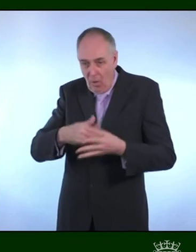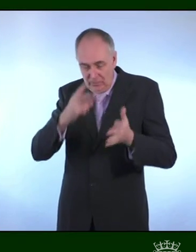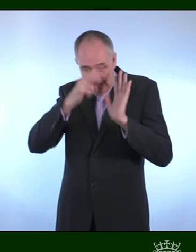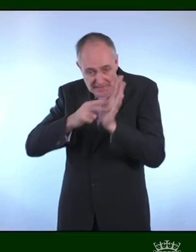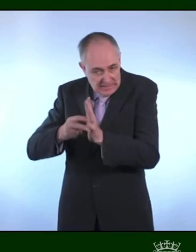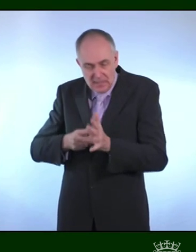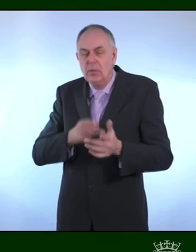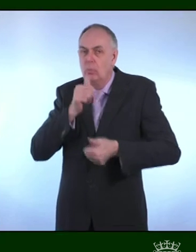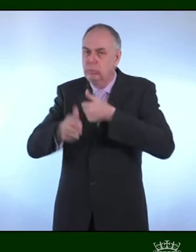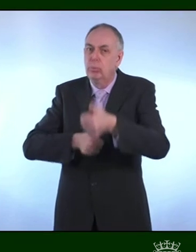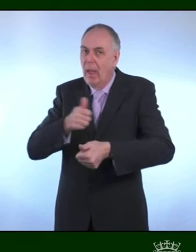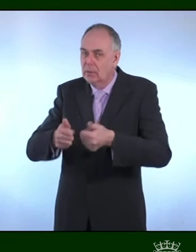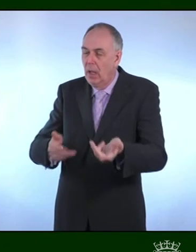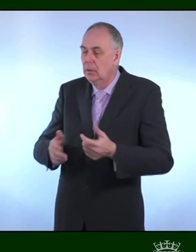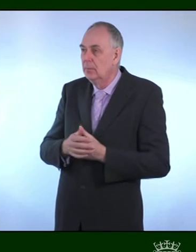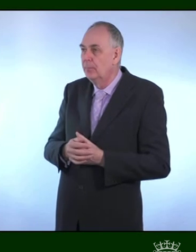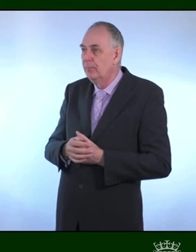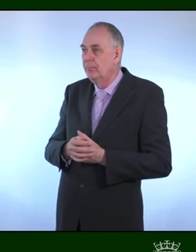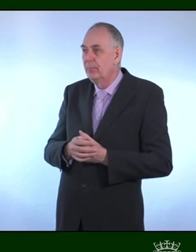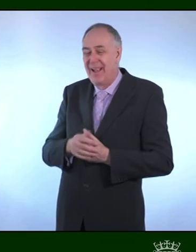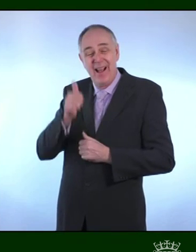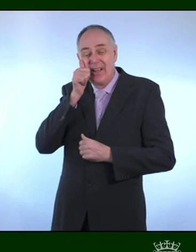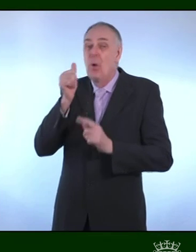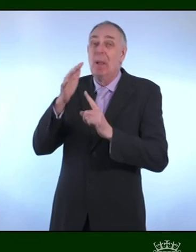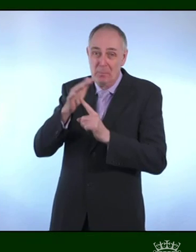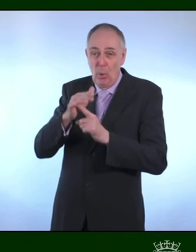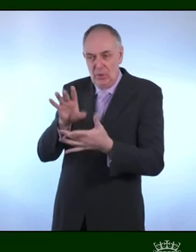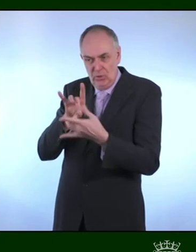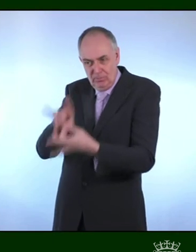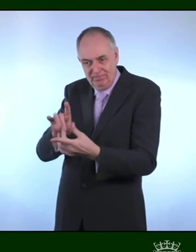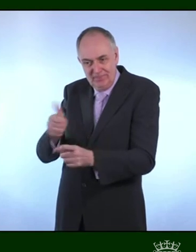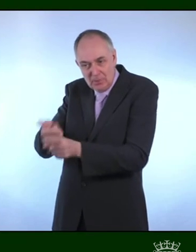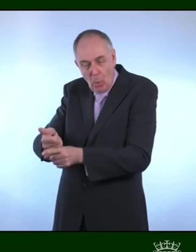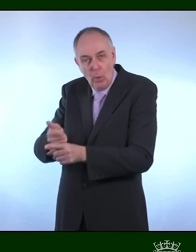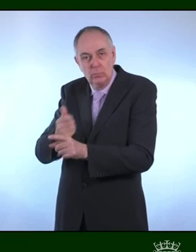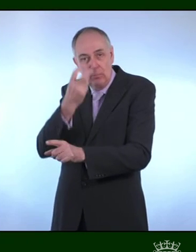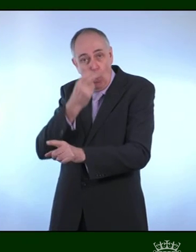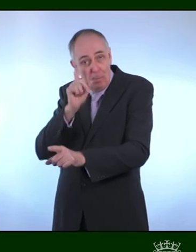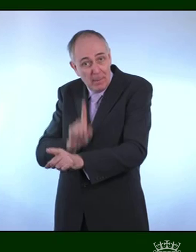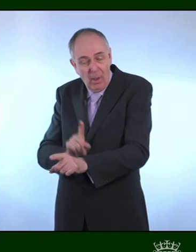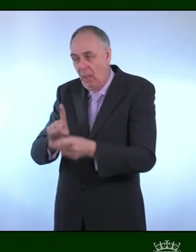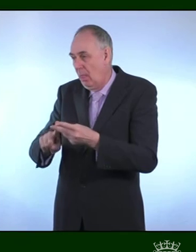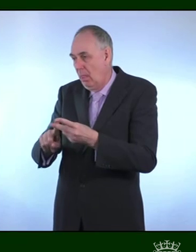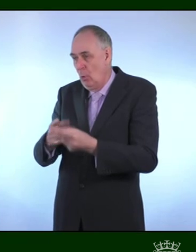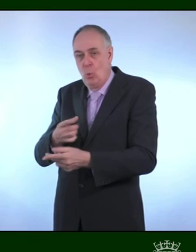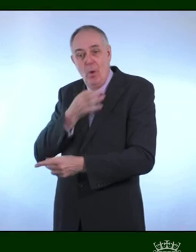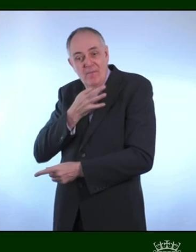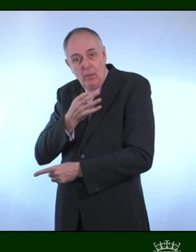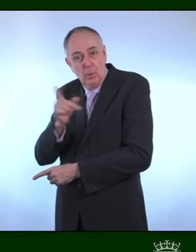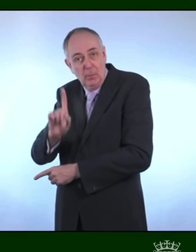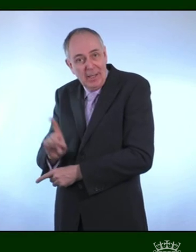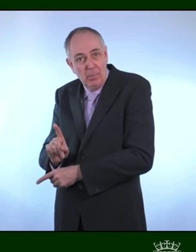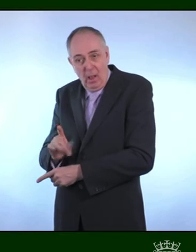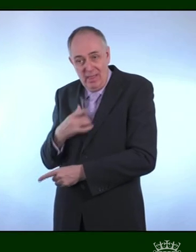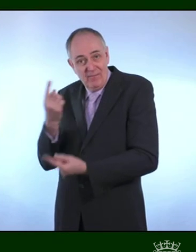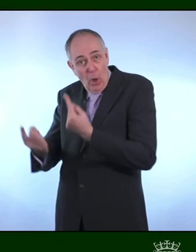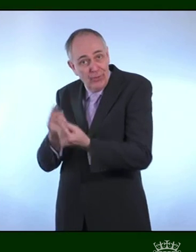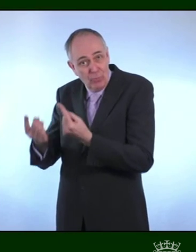I have raised with him previously the importance of reaching out to all the elderly and vulnerable who live alone, regardless of their health, so that no one is left behind.